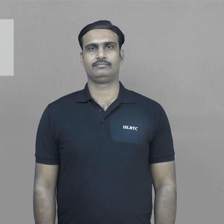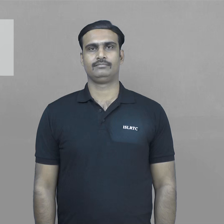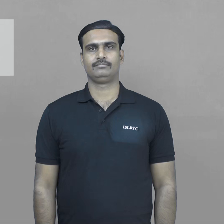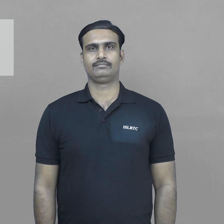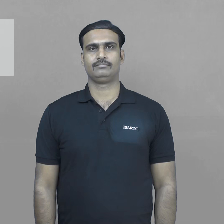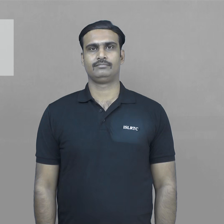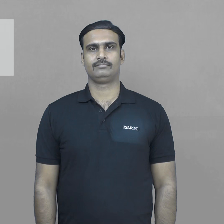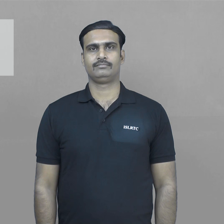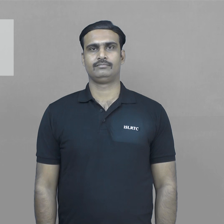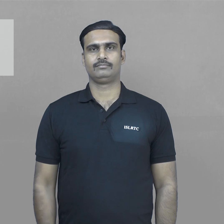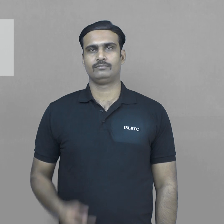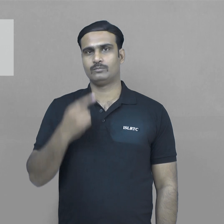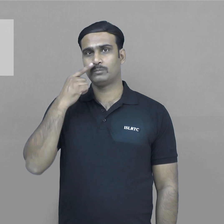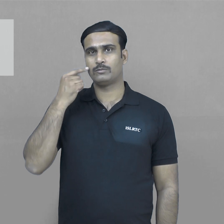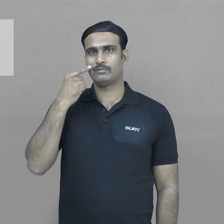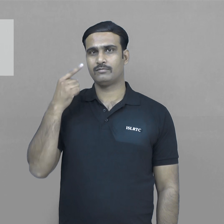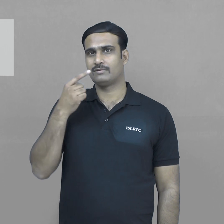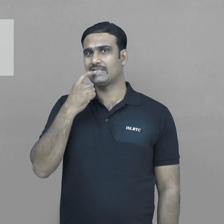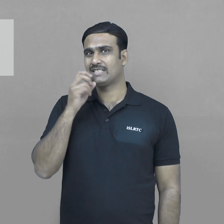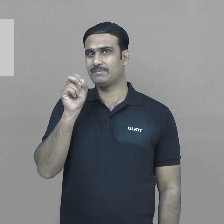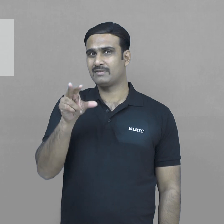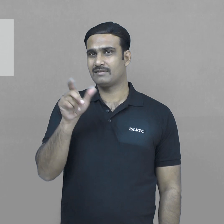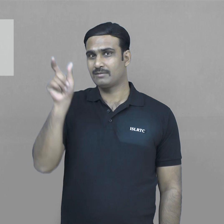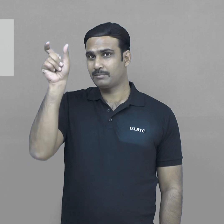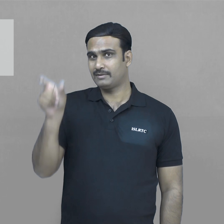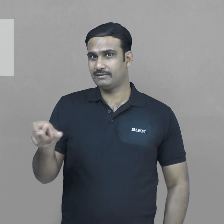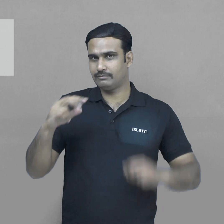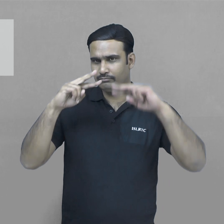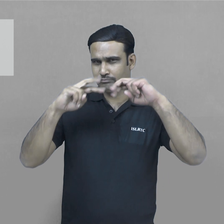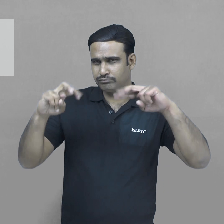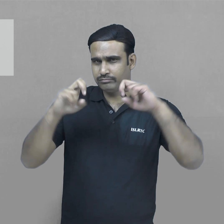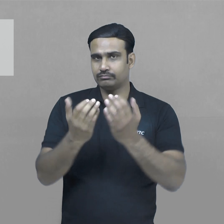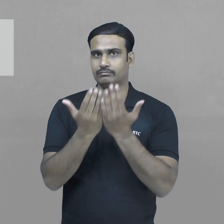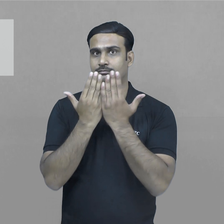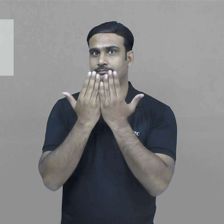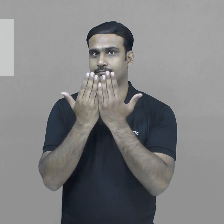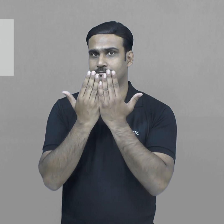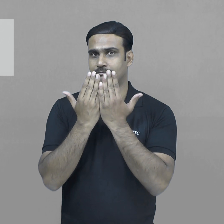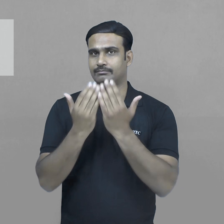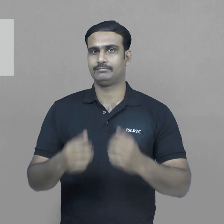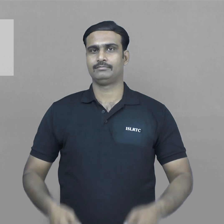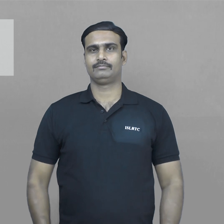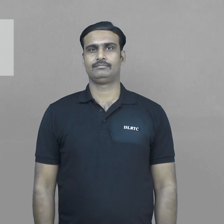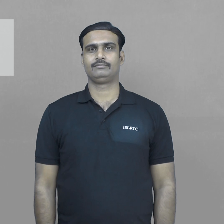Andrology